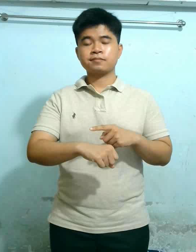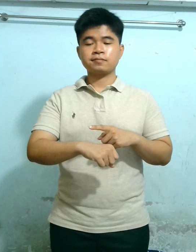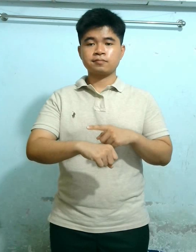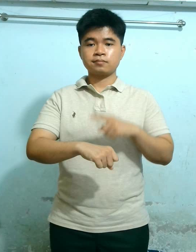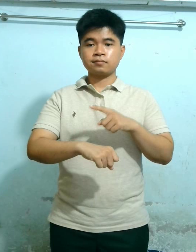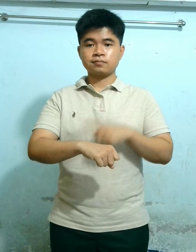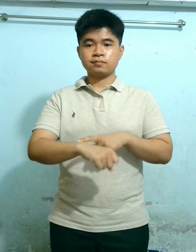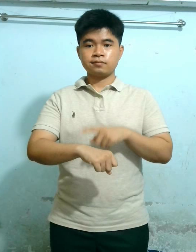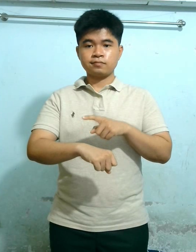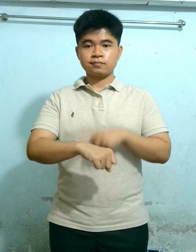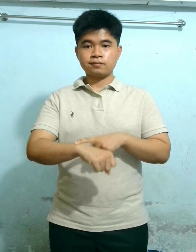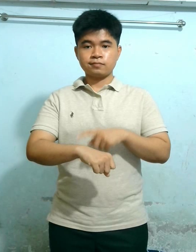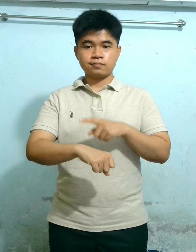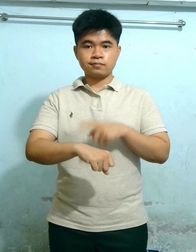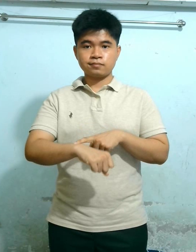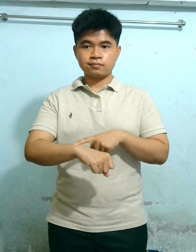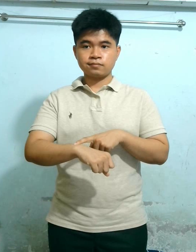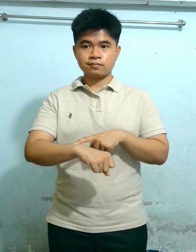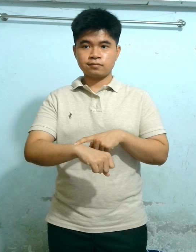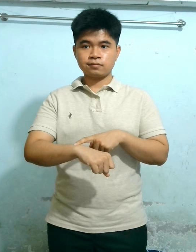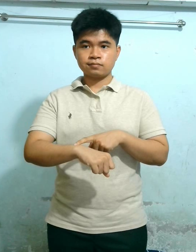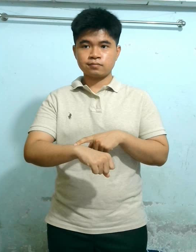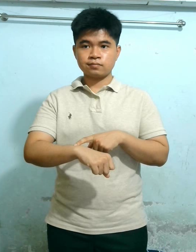gio